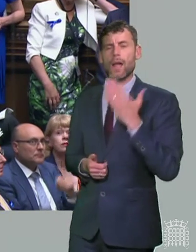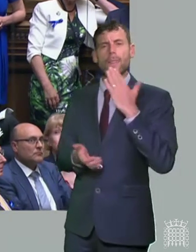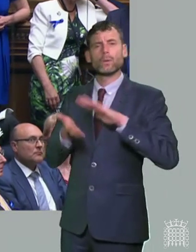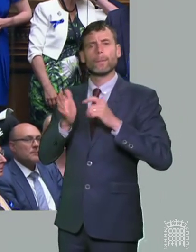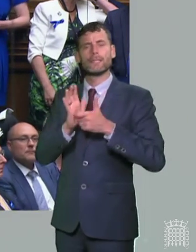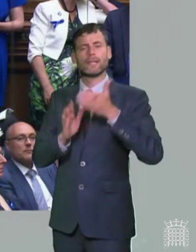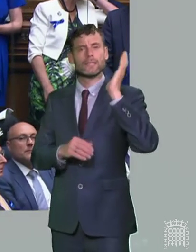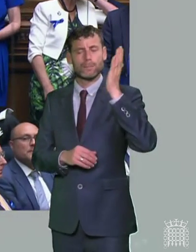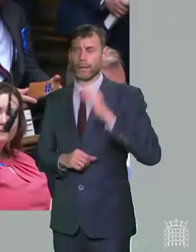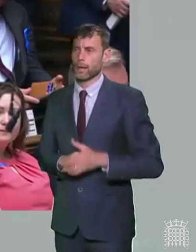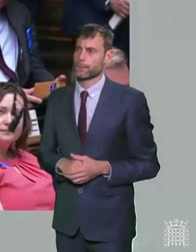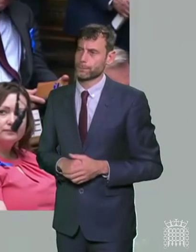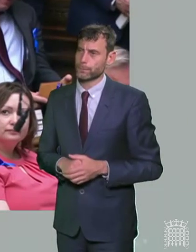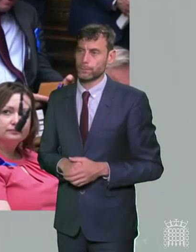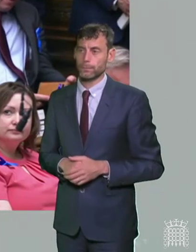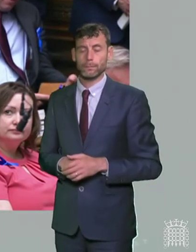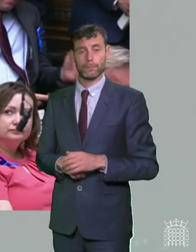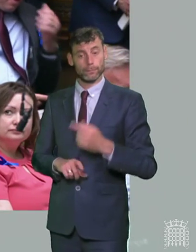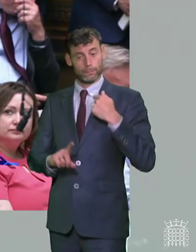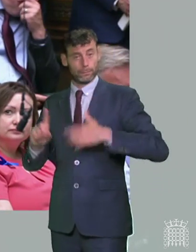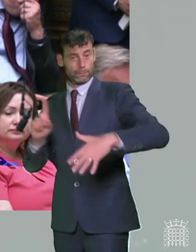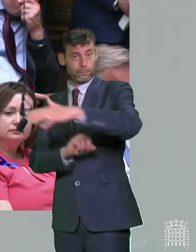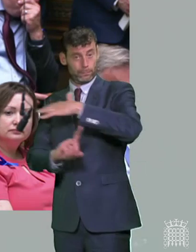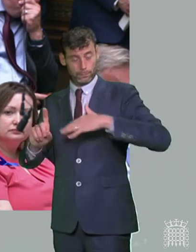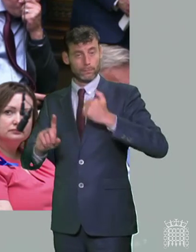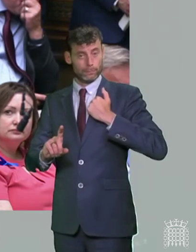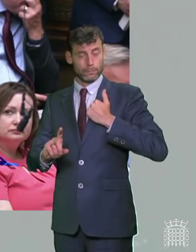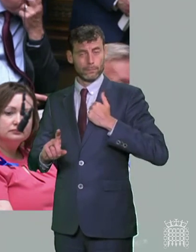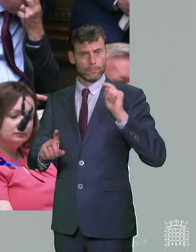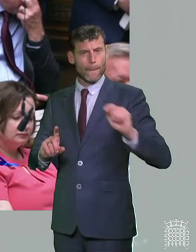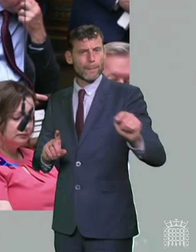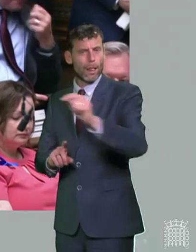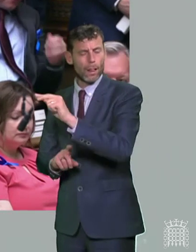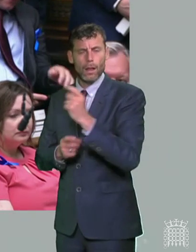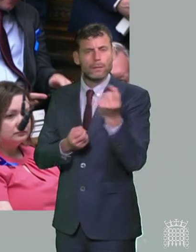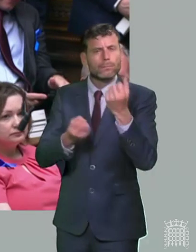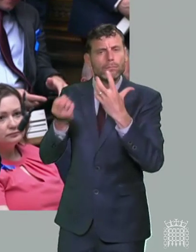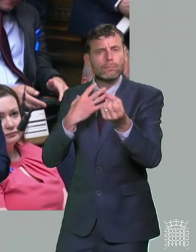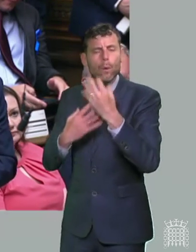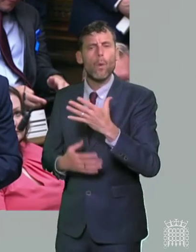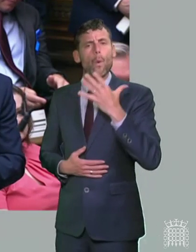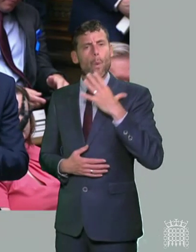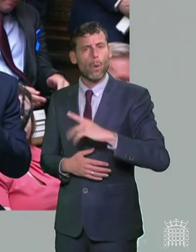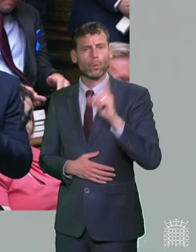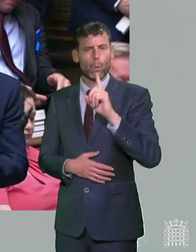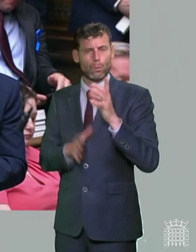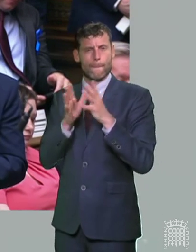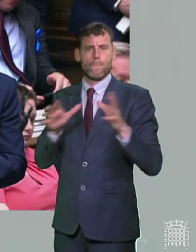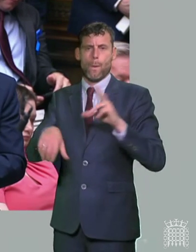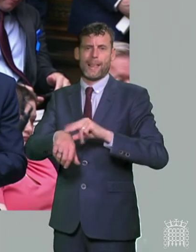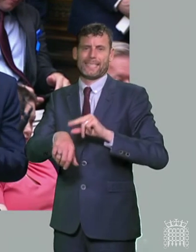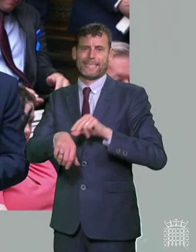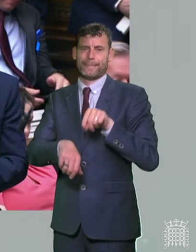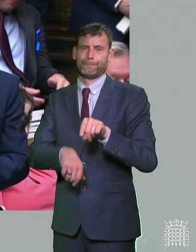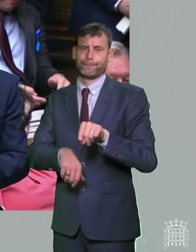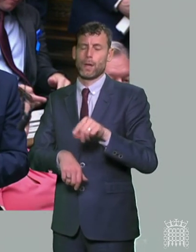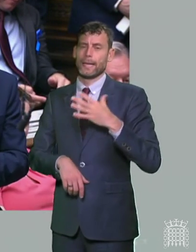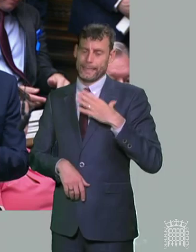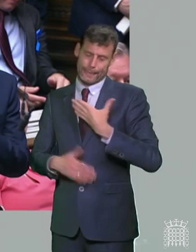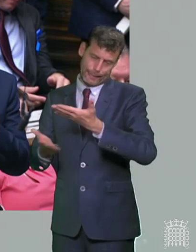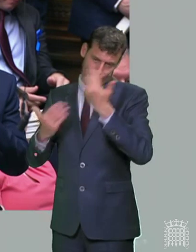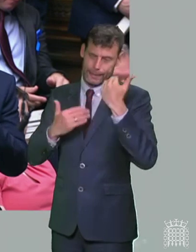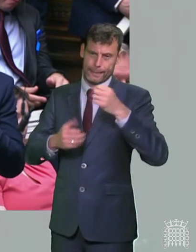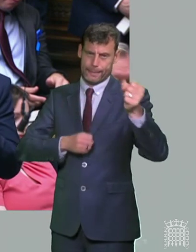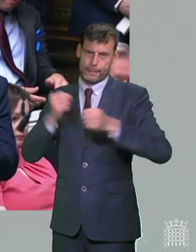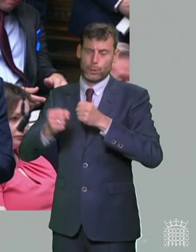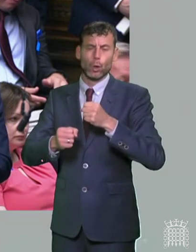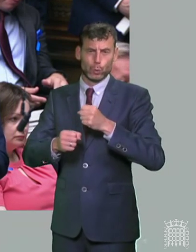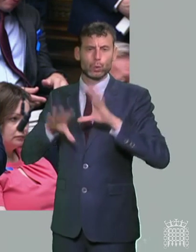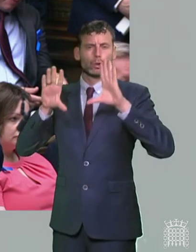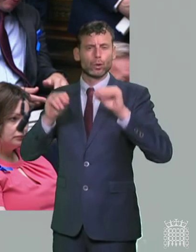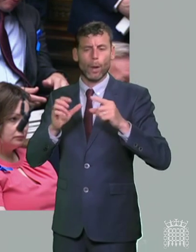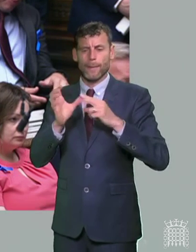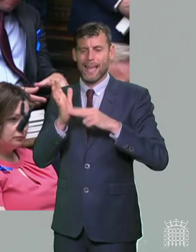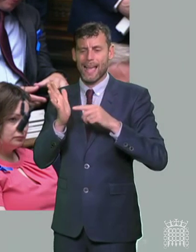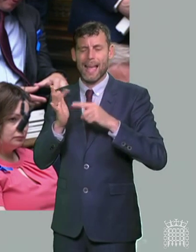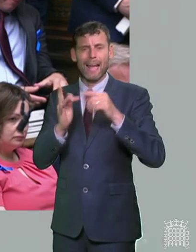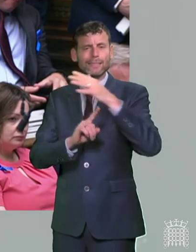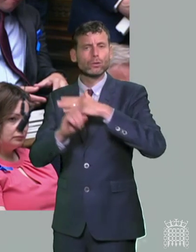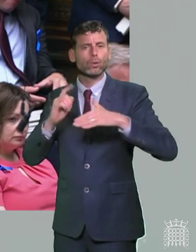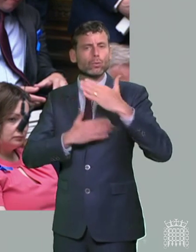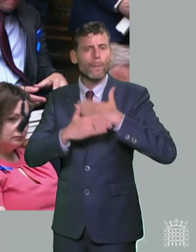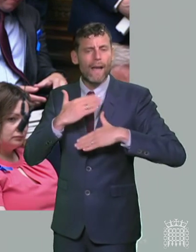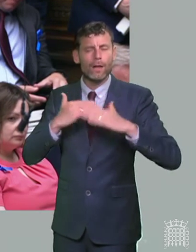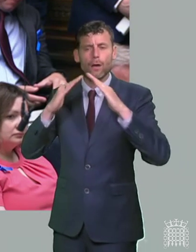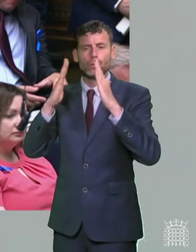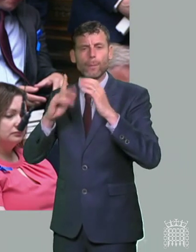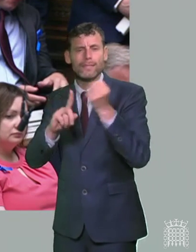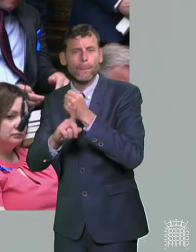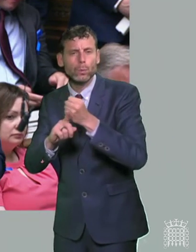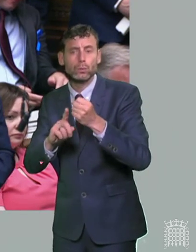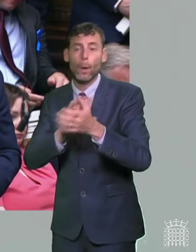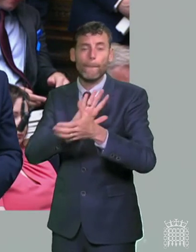My constituents in Chapelford, Penketh, Great Sankey and Appleton all tell me that they want to see more police officers tackling issues such as antisocial behaviour, domestic abuse and burglary.